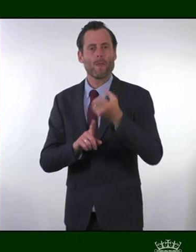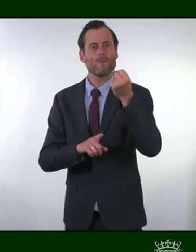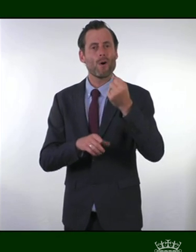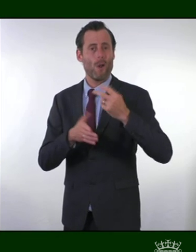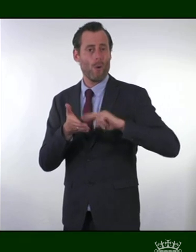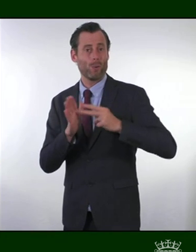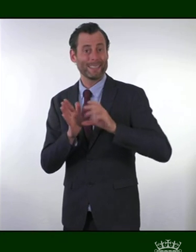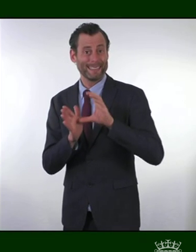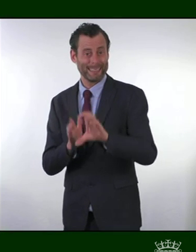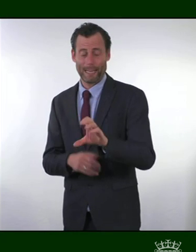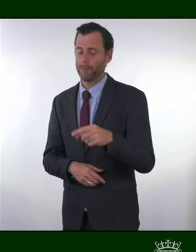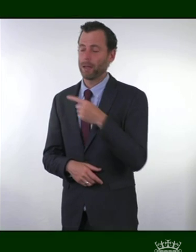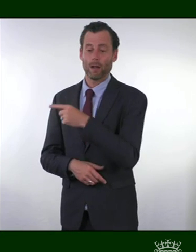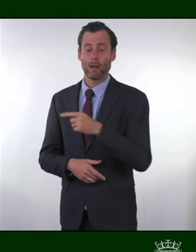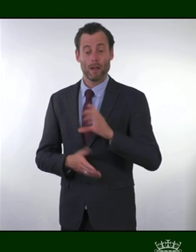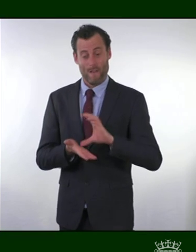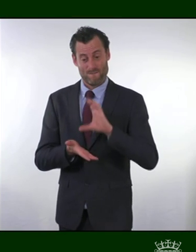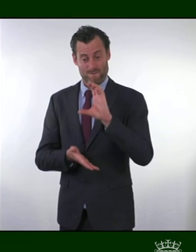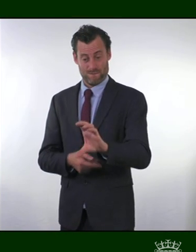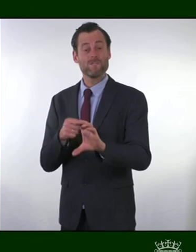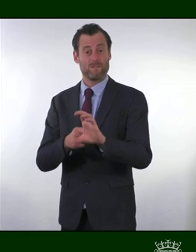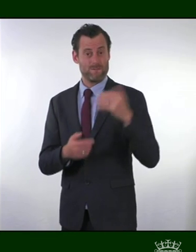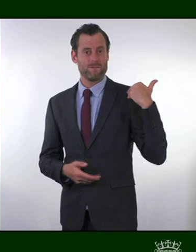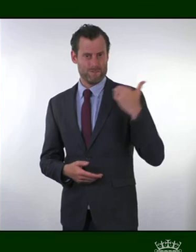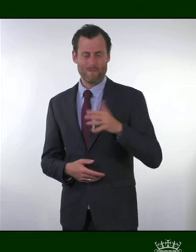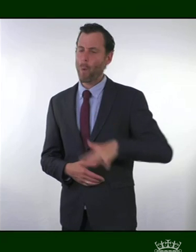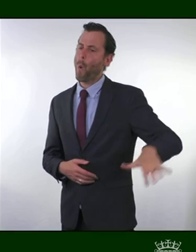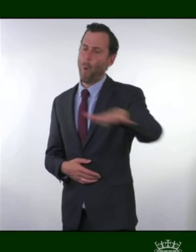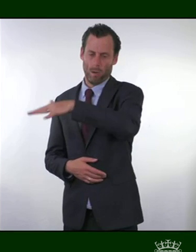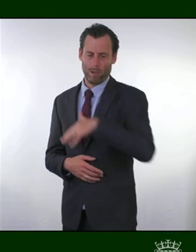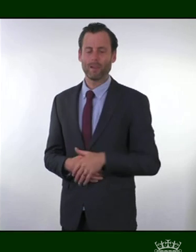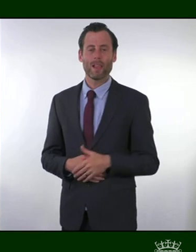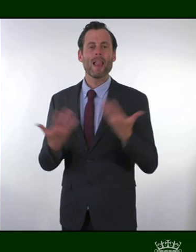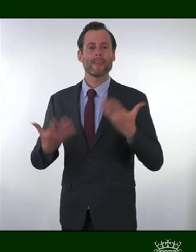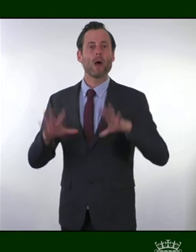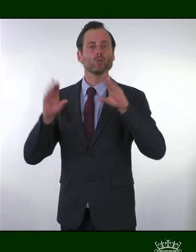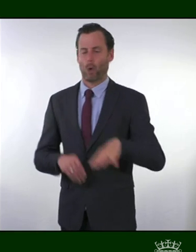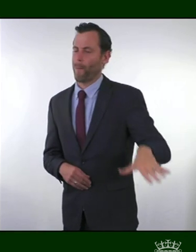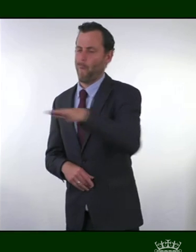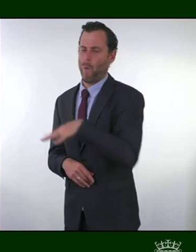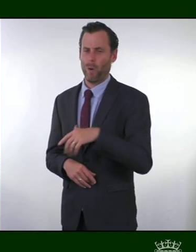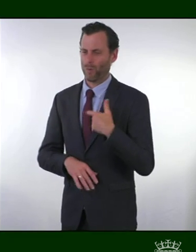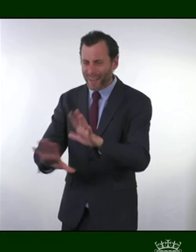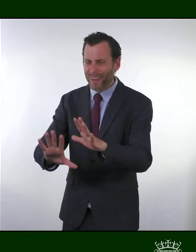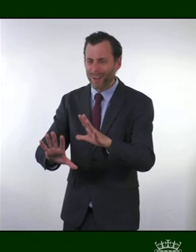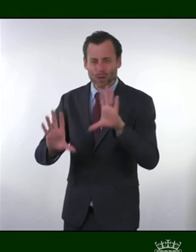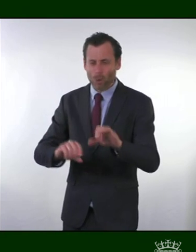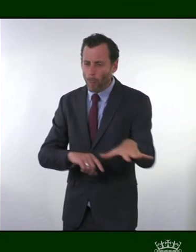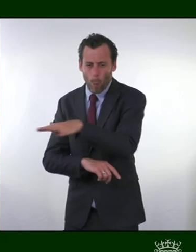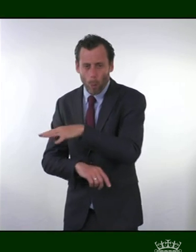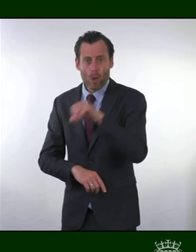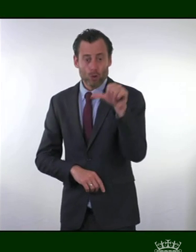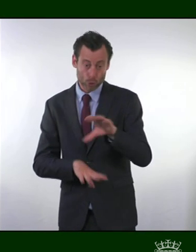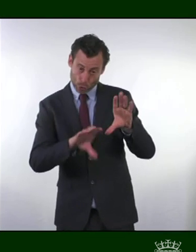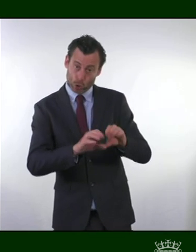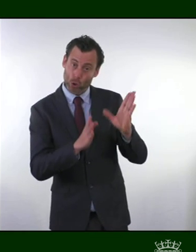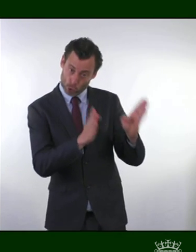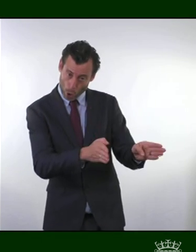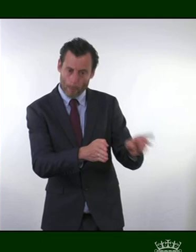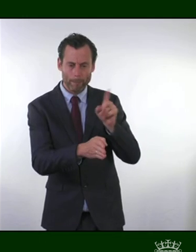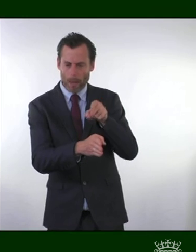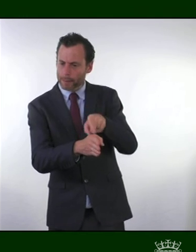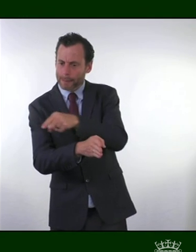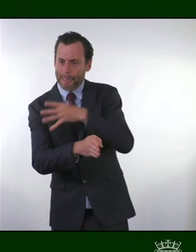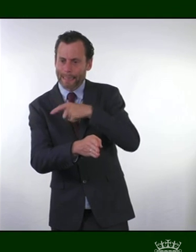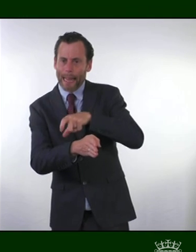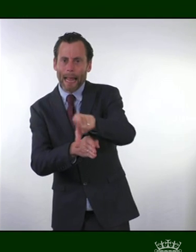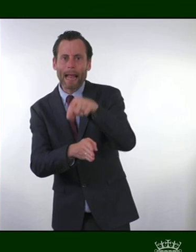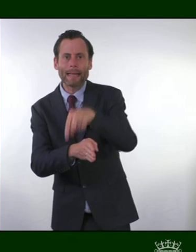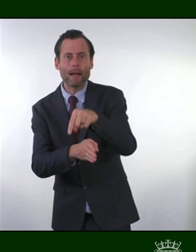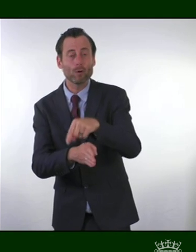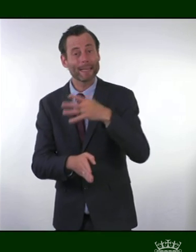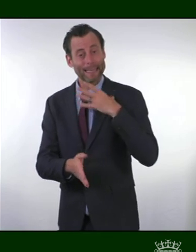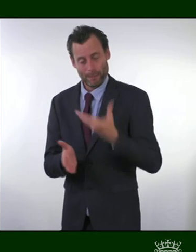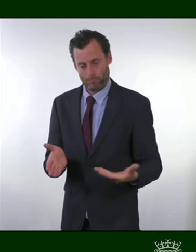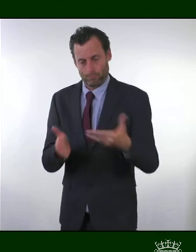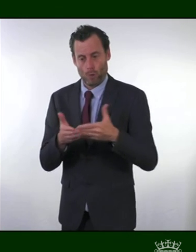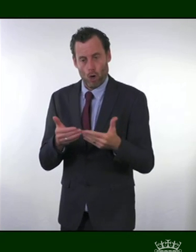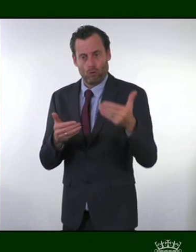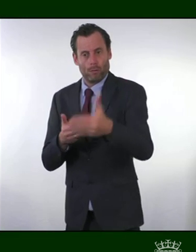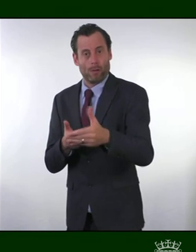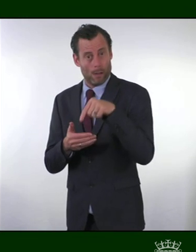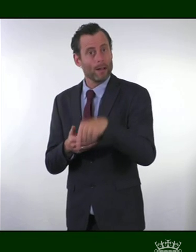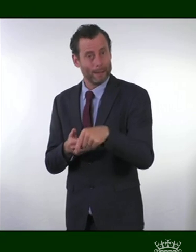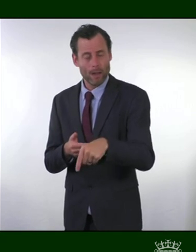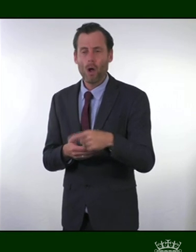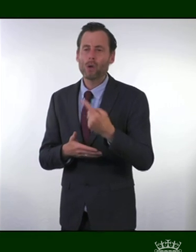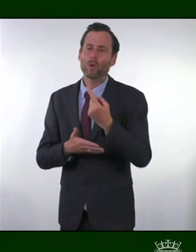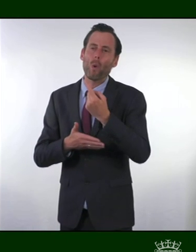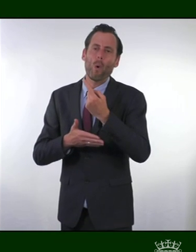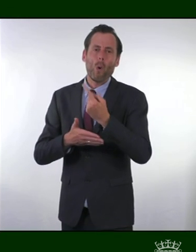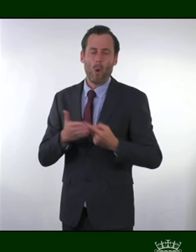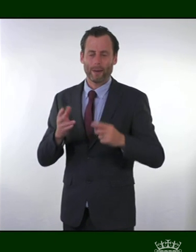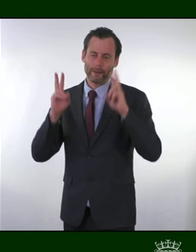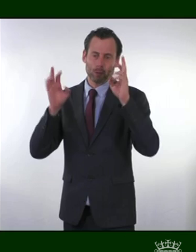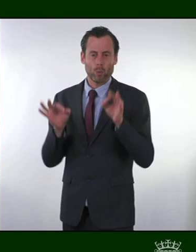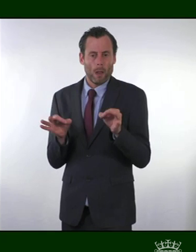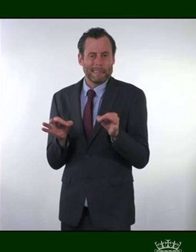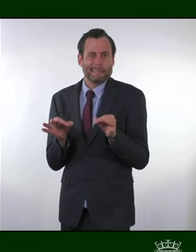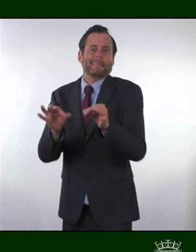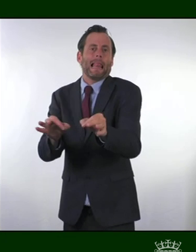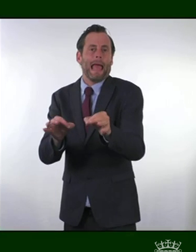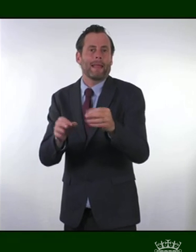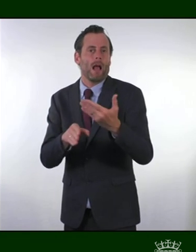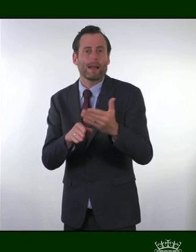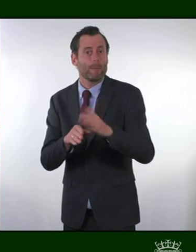No one is saying that those schemes should stay as they are indefinitely; the Opposition have never said that, but we have said that the money spent on the job retention scheme must not serve merely to postpone unemployment.